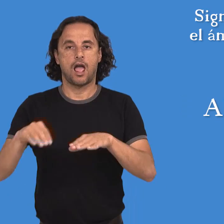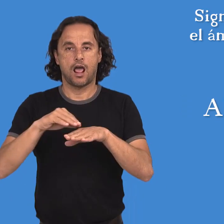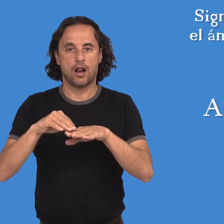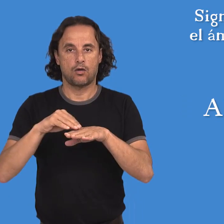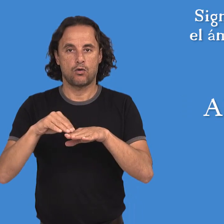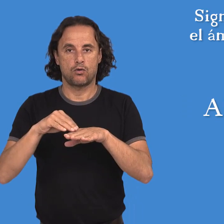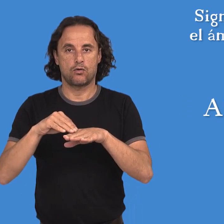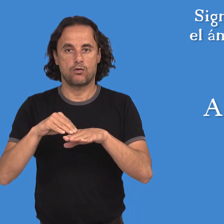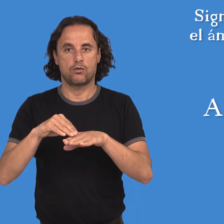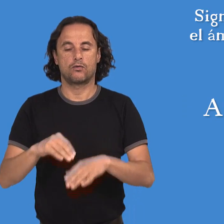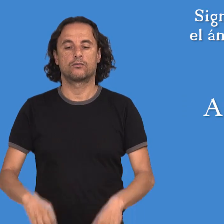alcohol